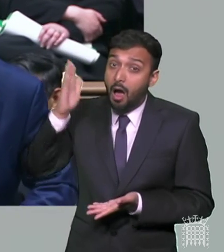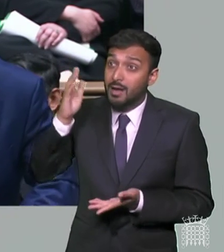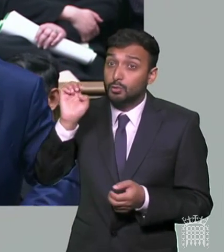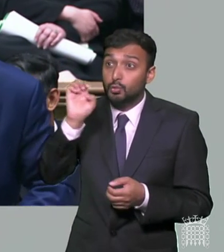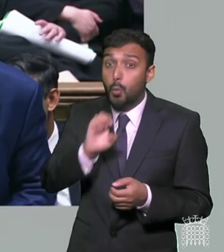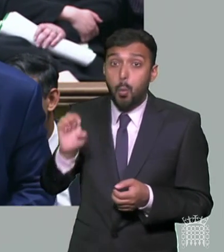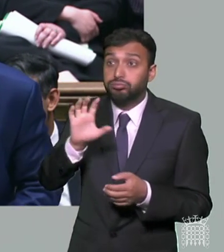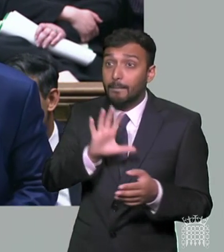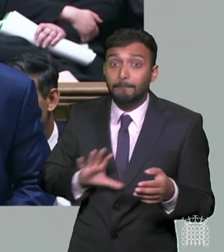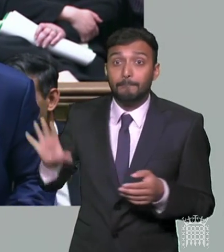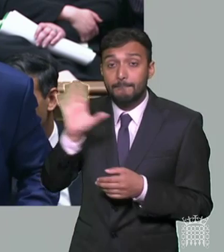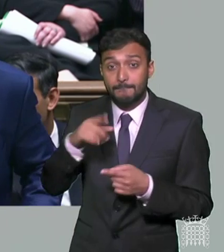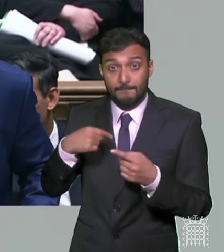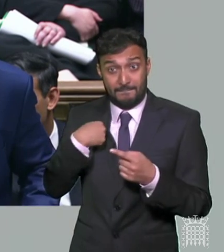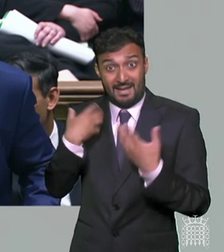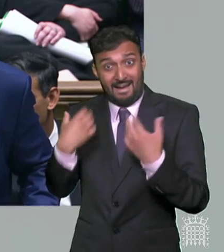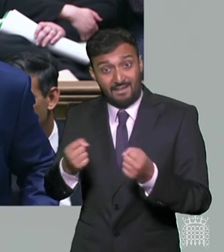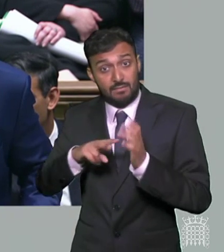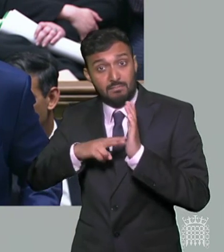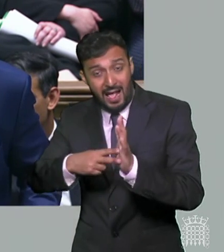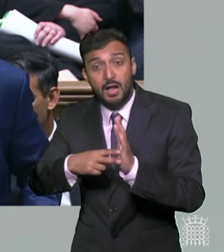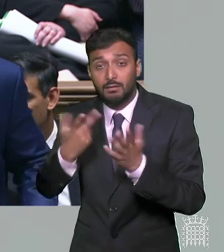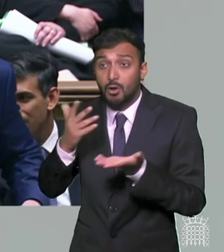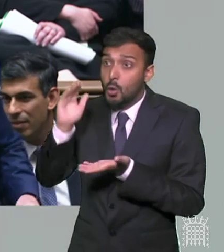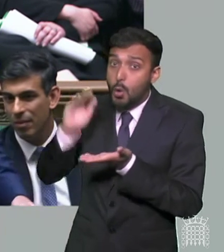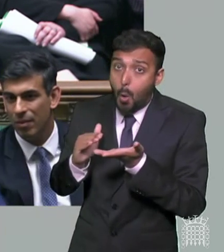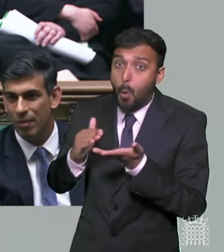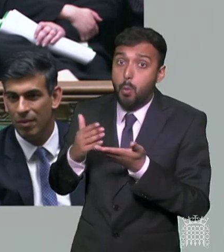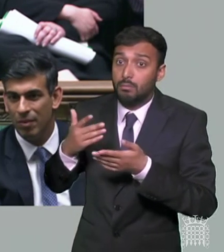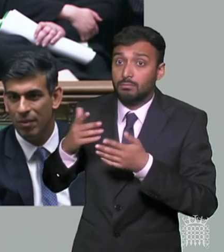We are the ones with the plan for low unemployment and a high-wage, high-skill economy.